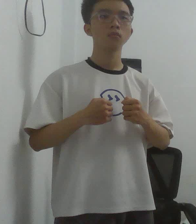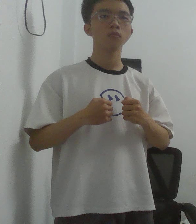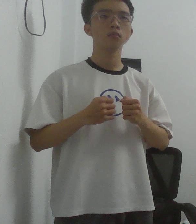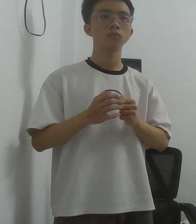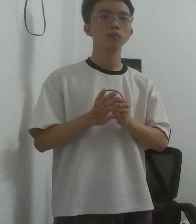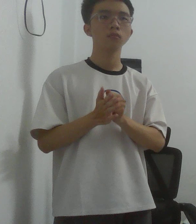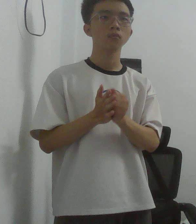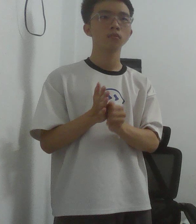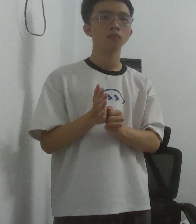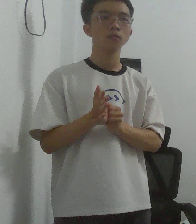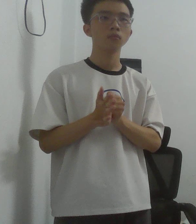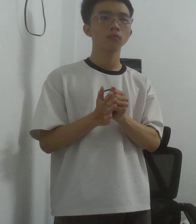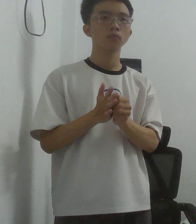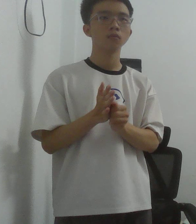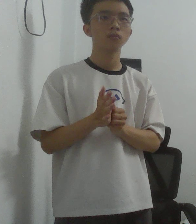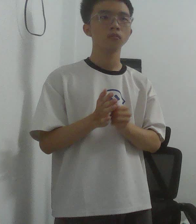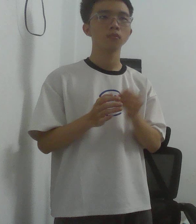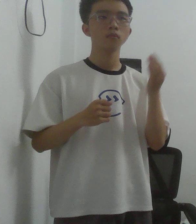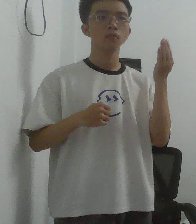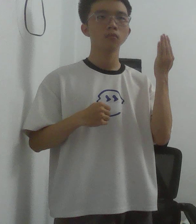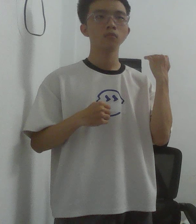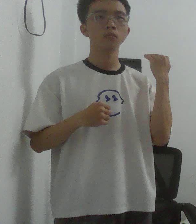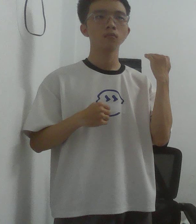thang truoc